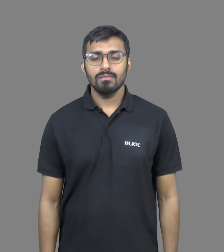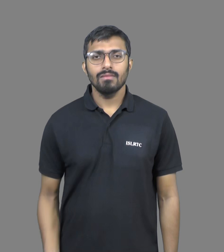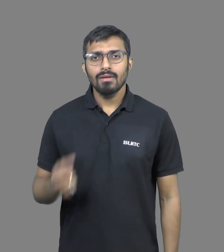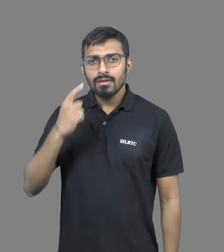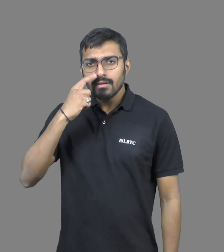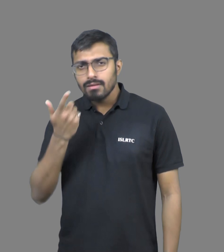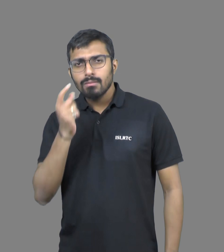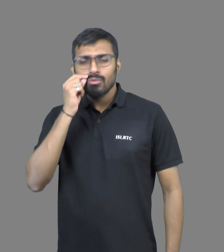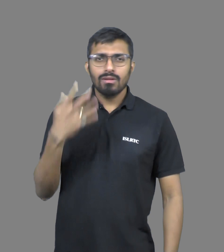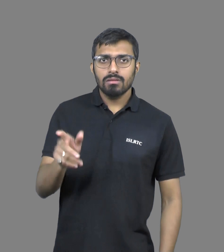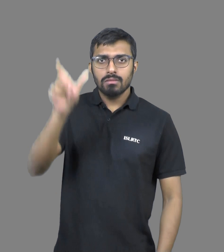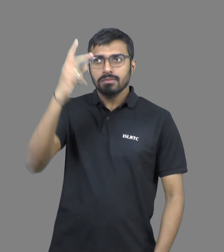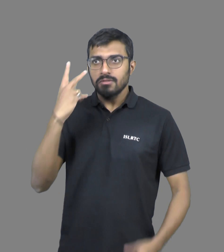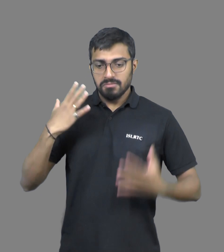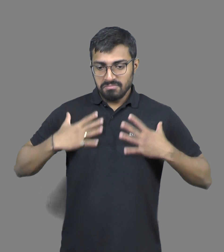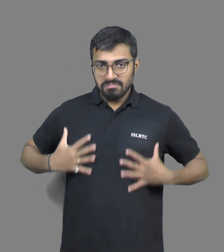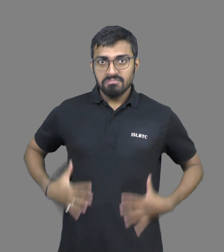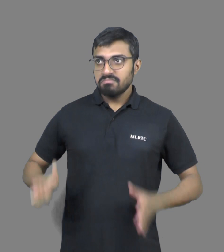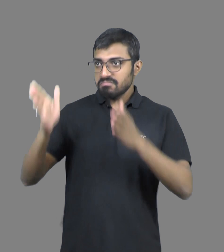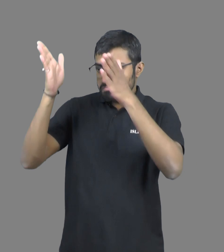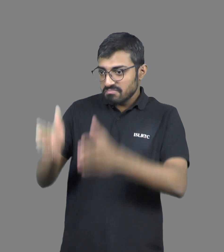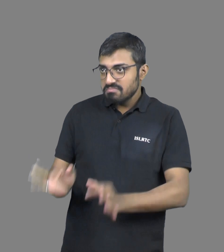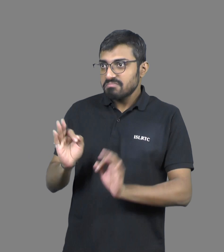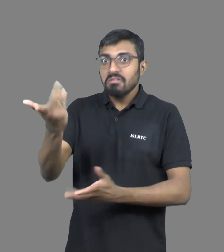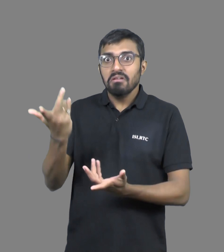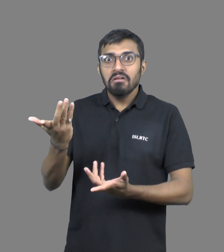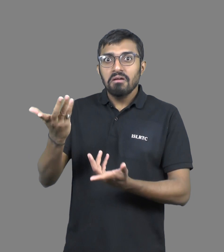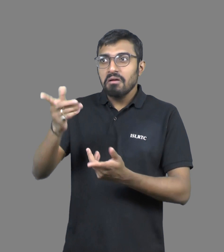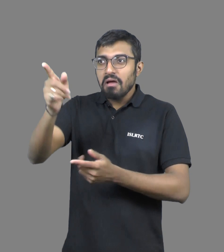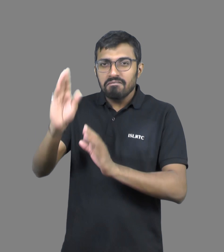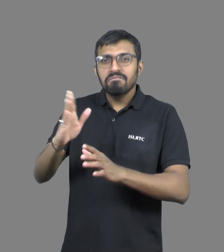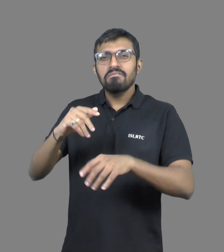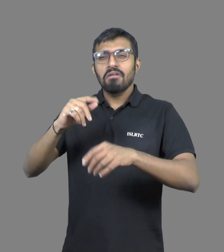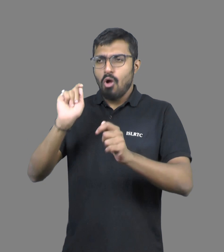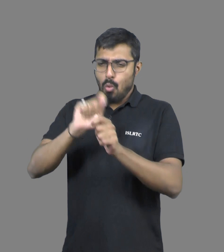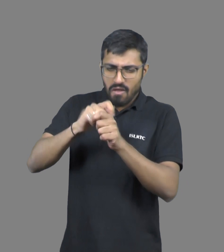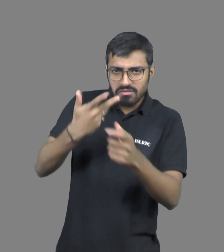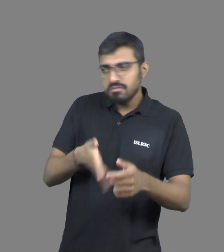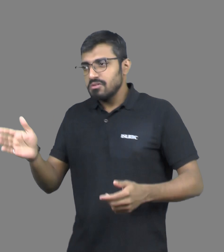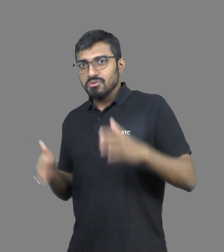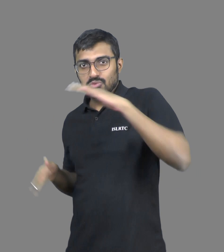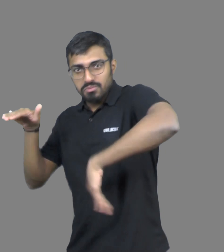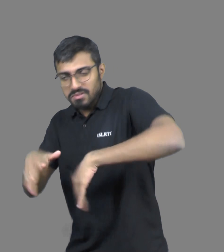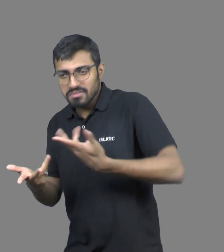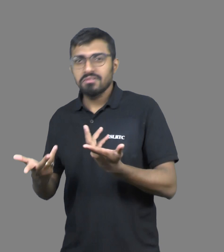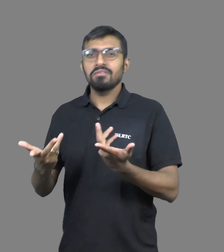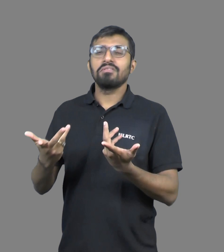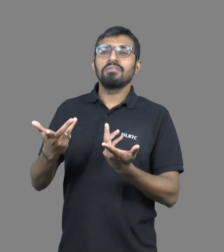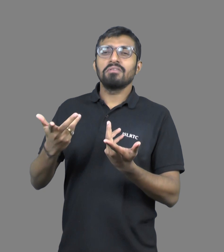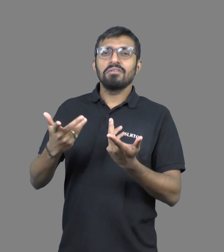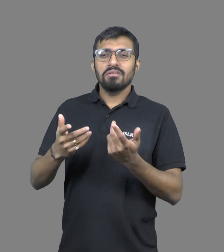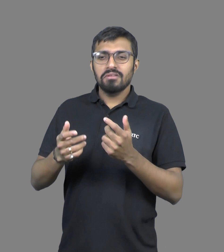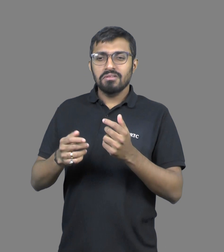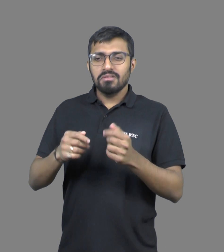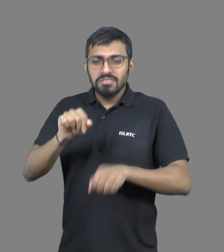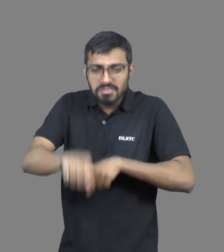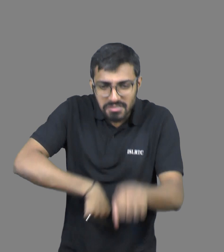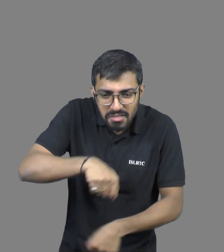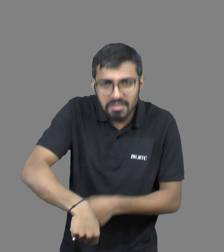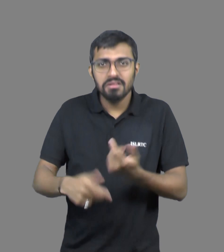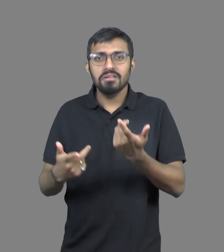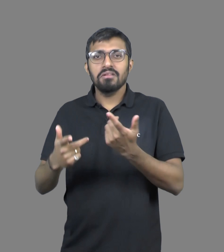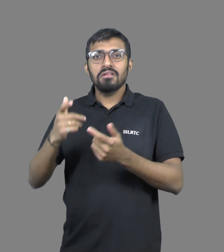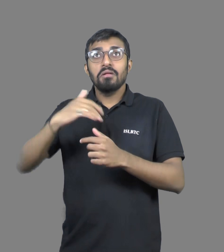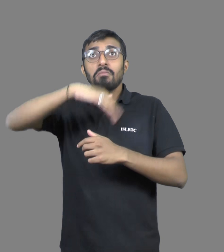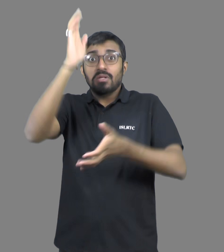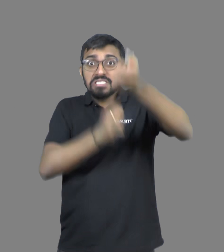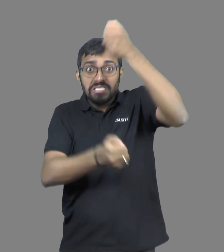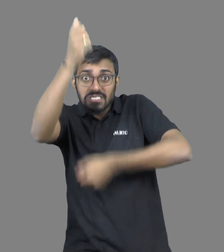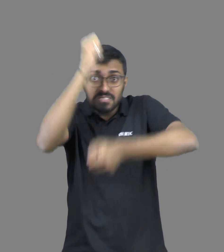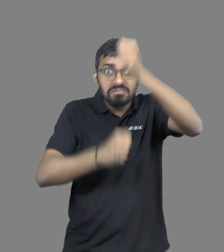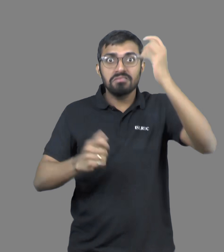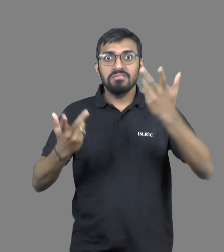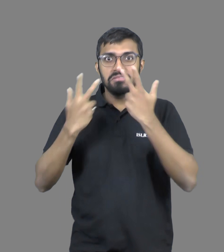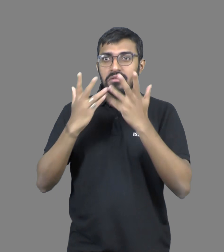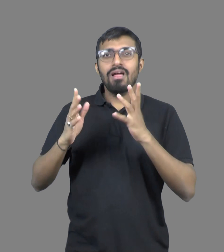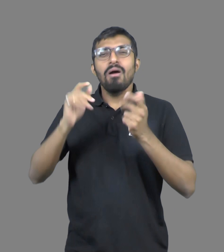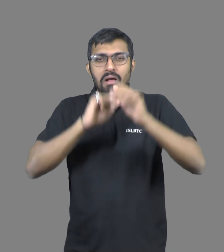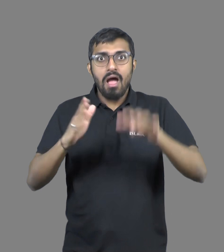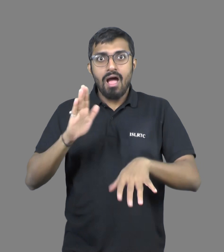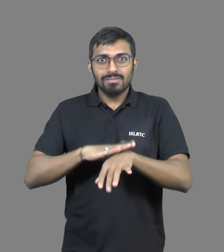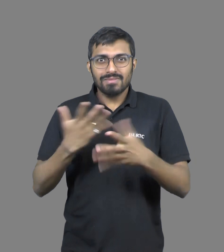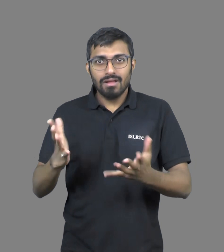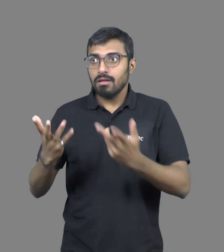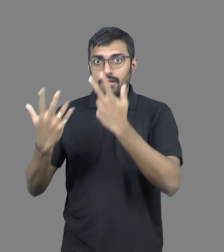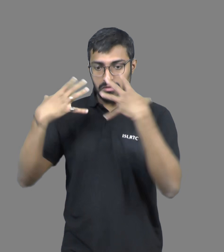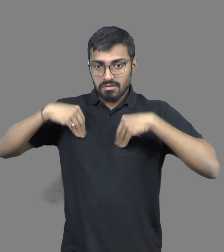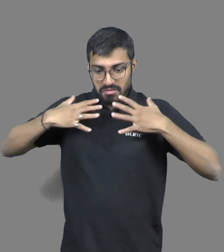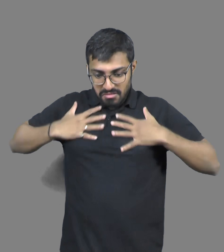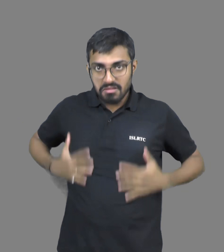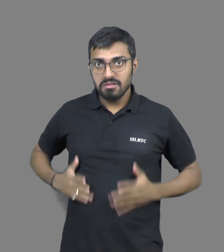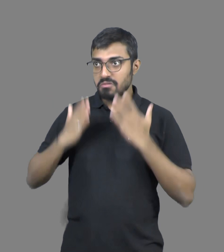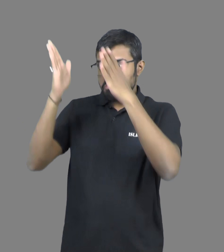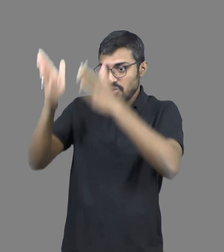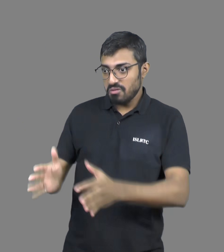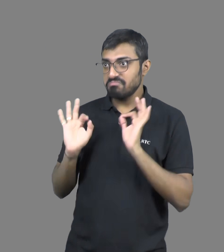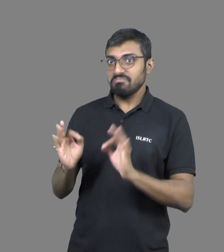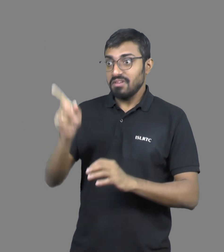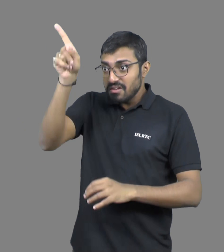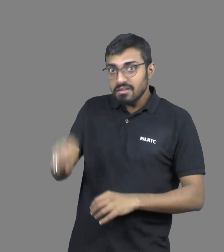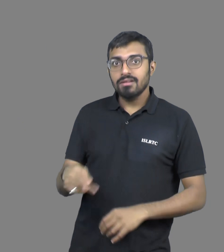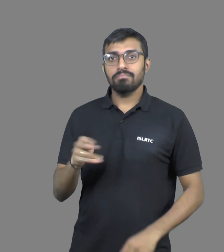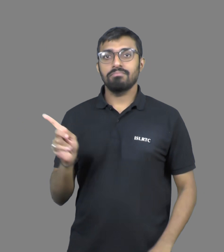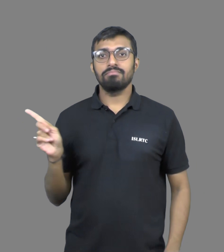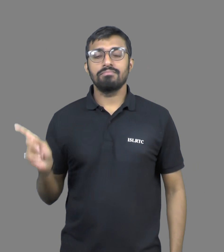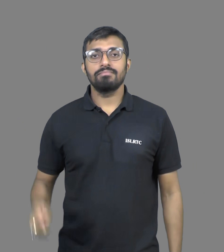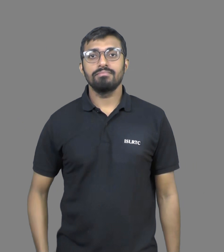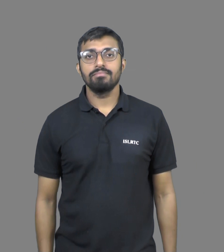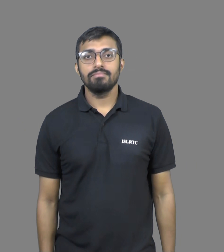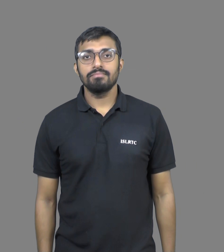Athletic Fit Active